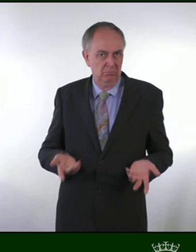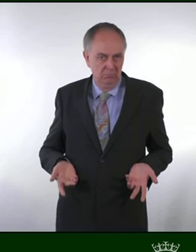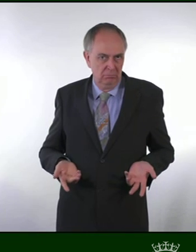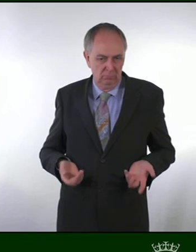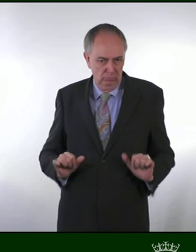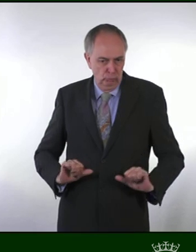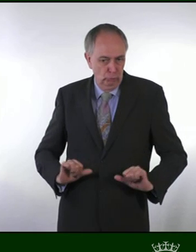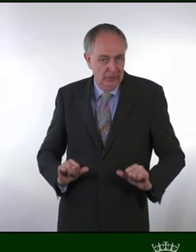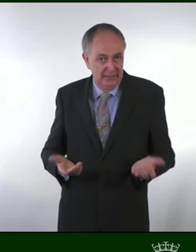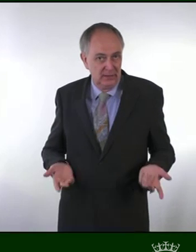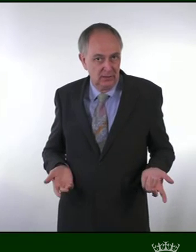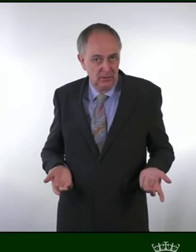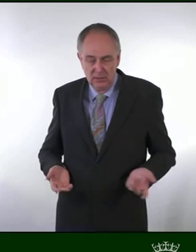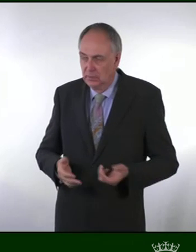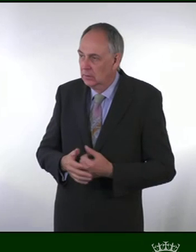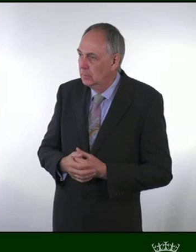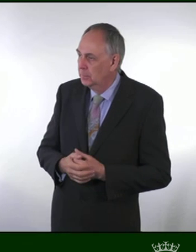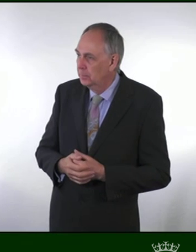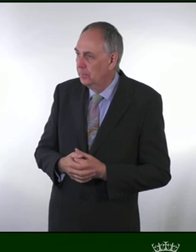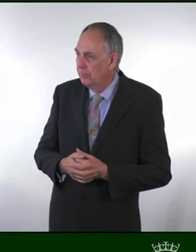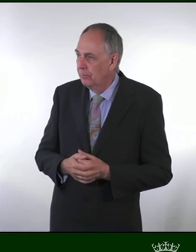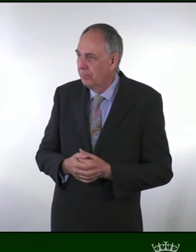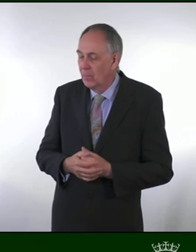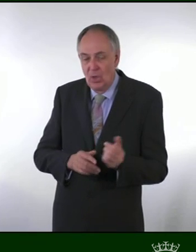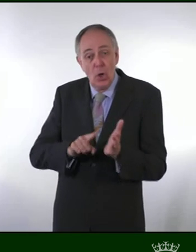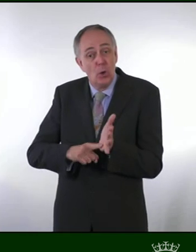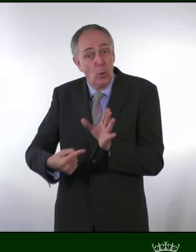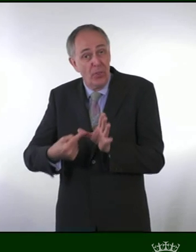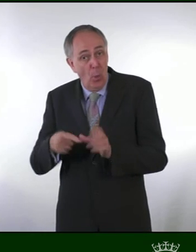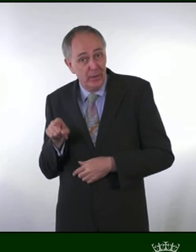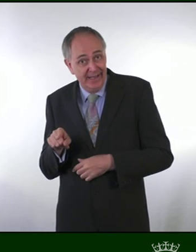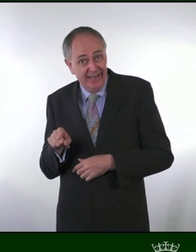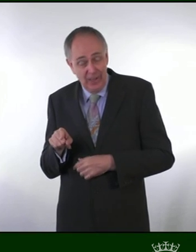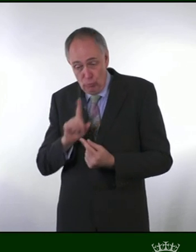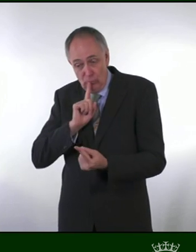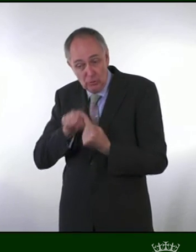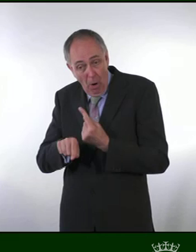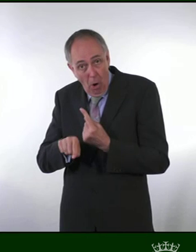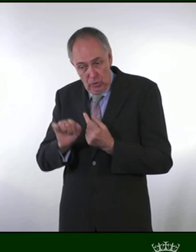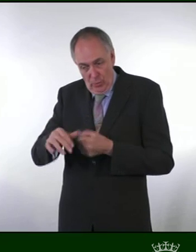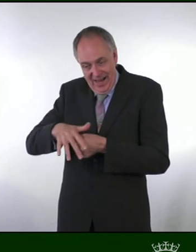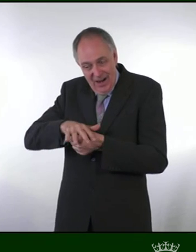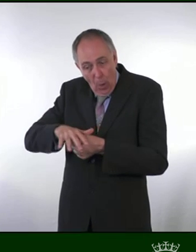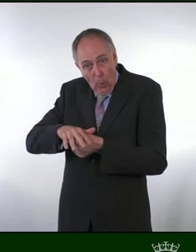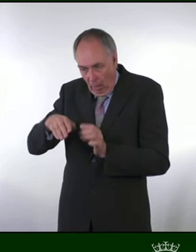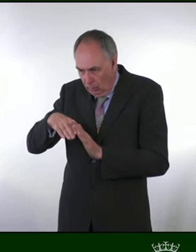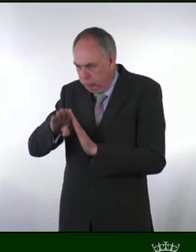676, c. 568.] But it is not, and a critical element—the ability of local authorities to respond to local spikes—is missing.